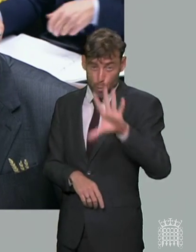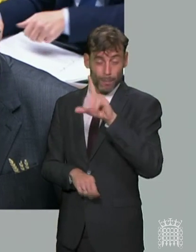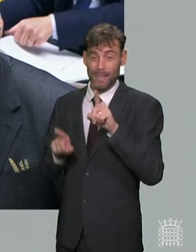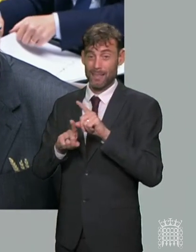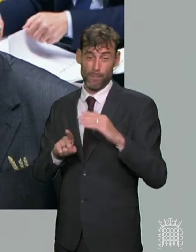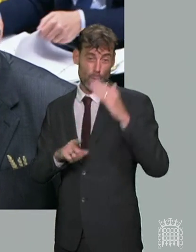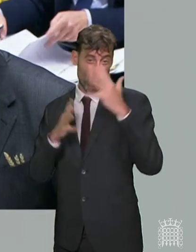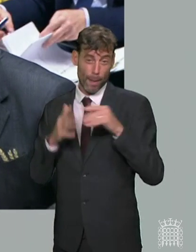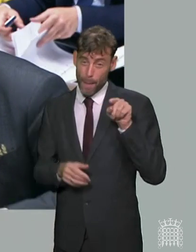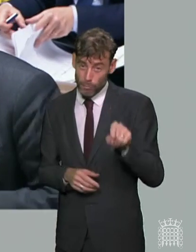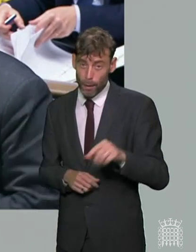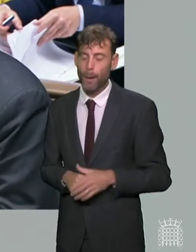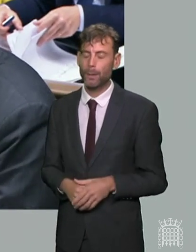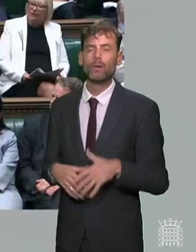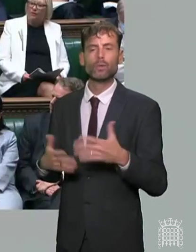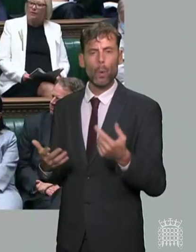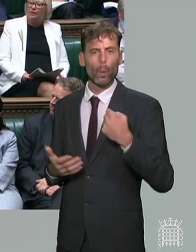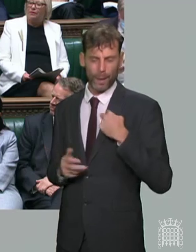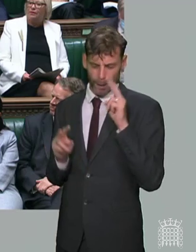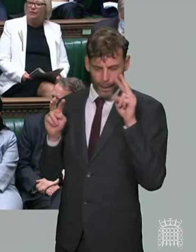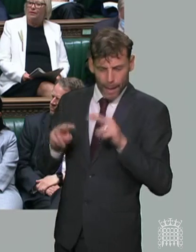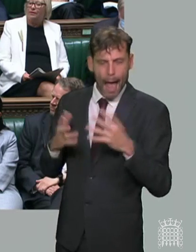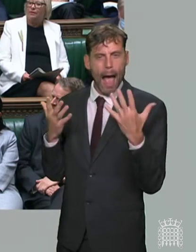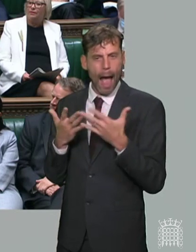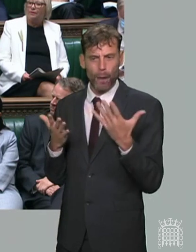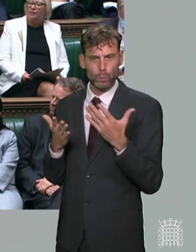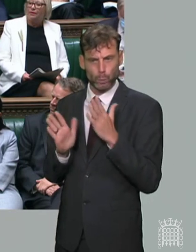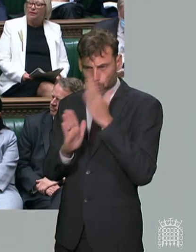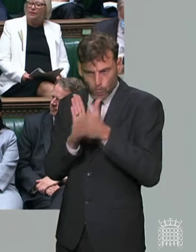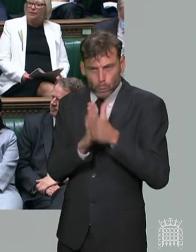What we are doing immediately is working to get out more licences.